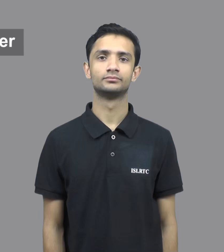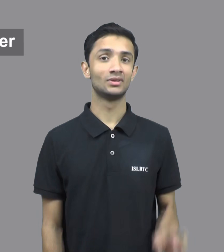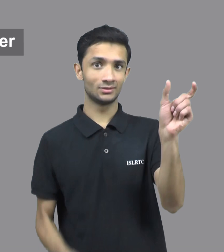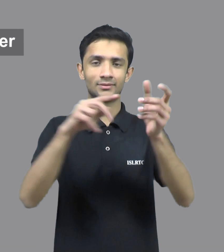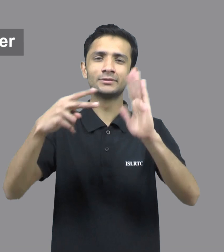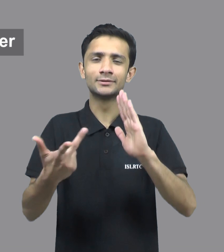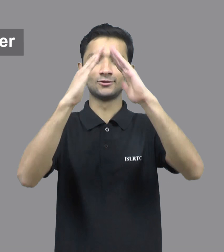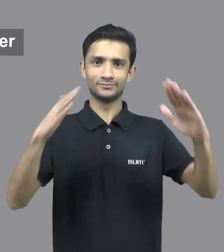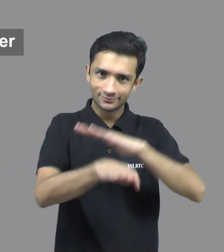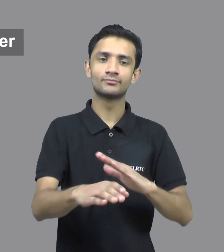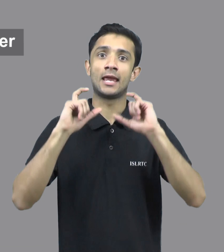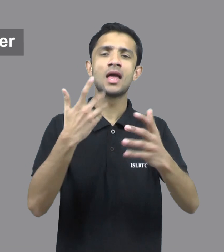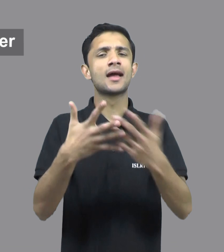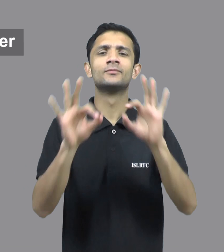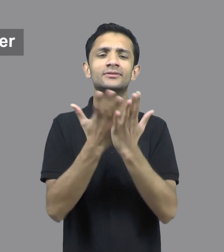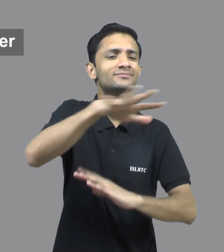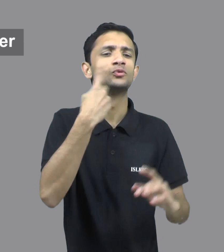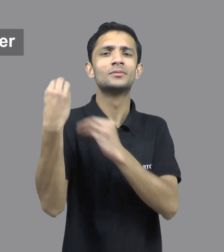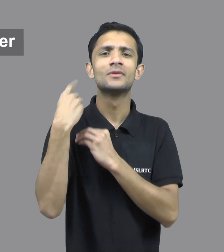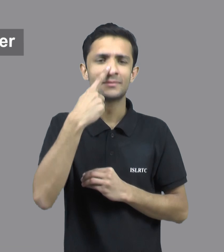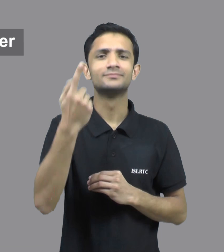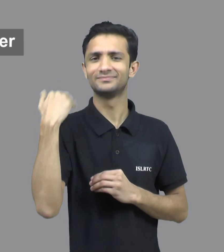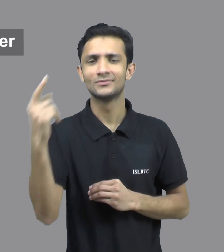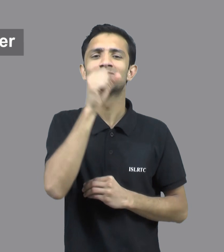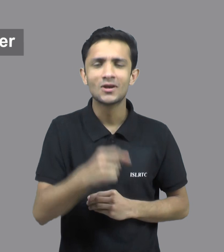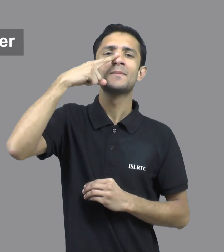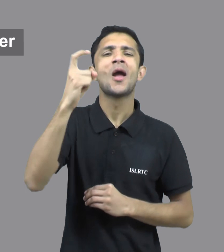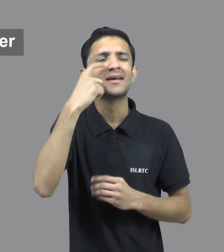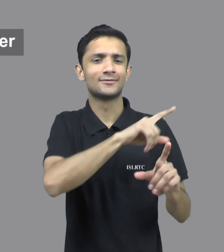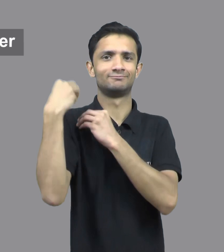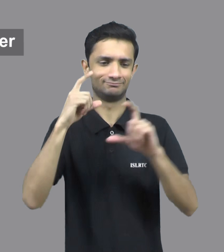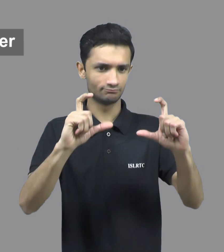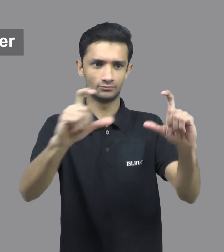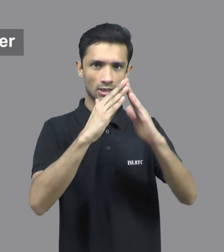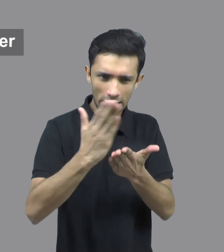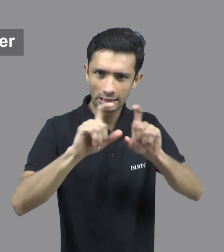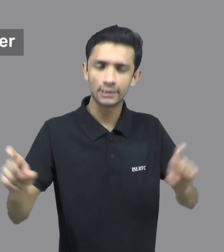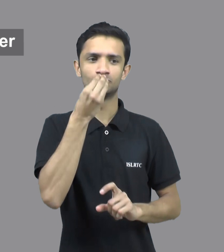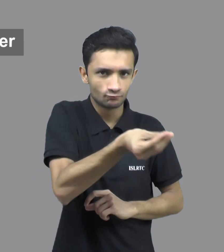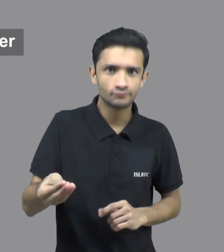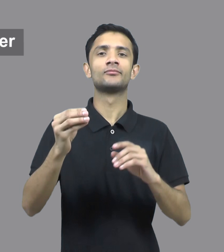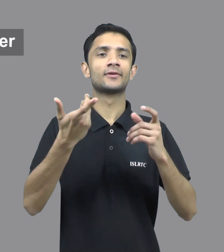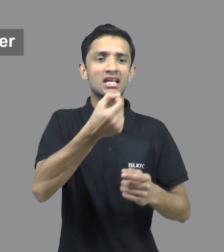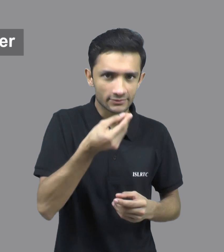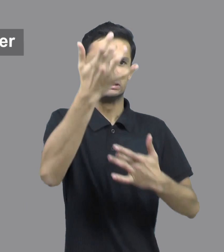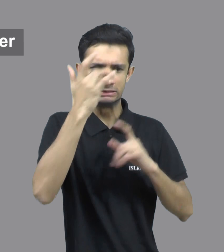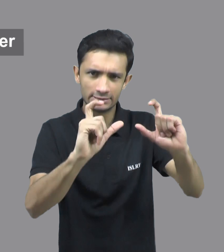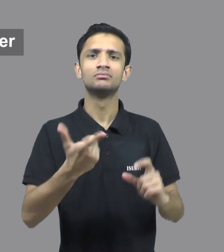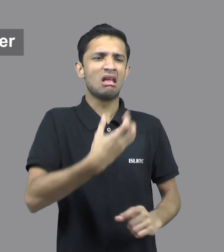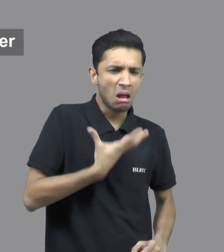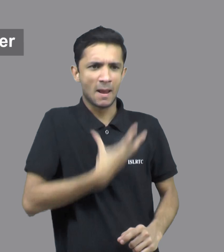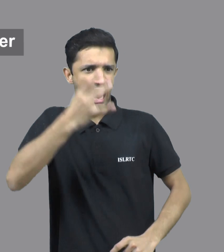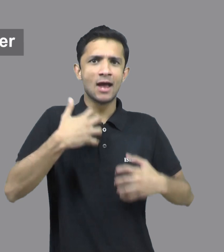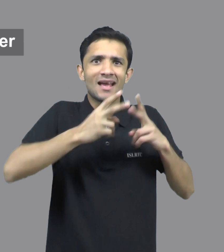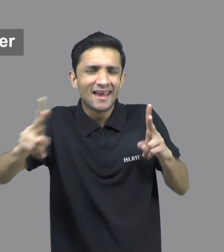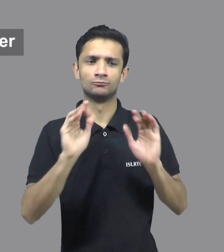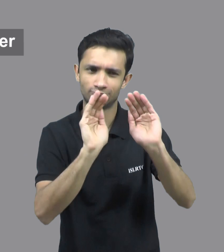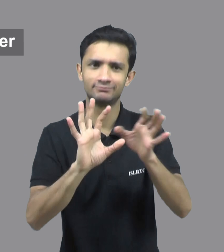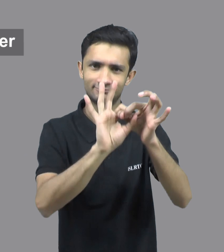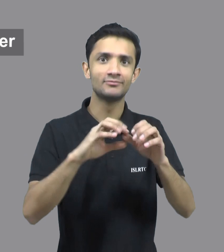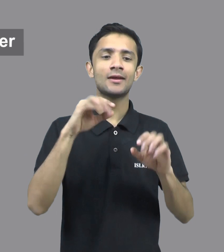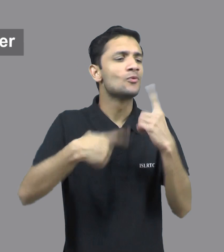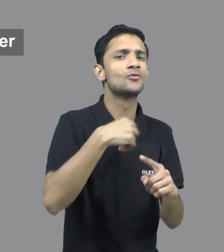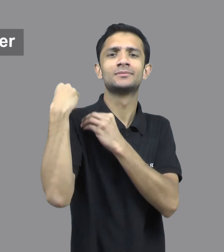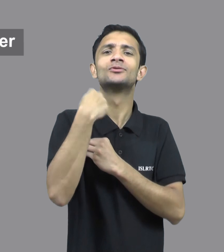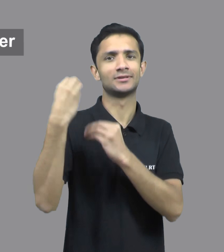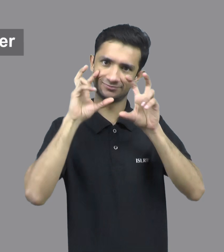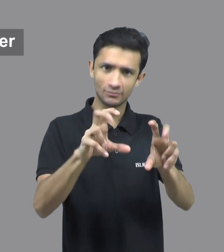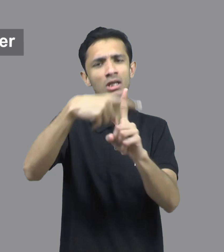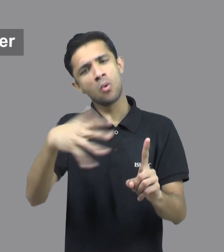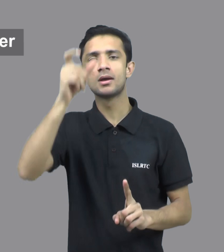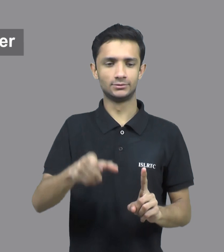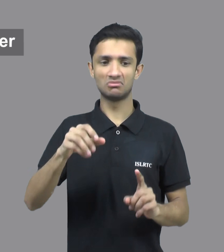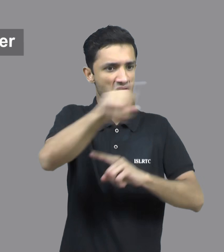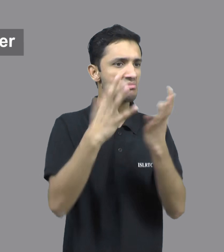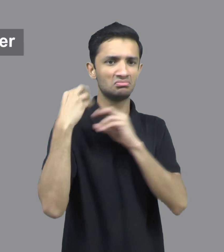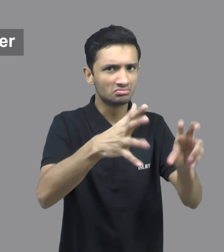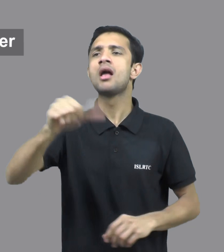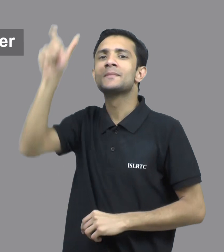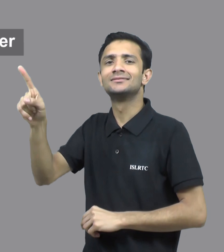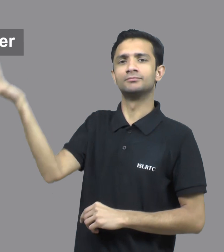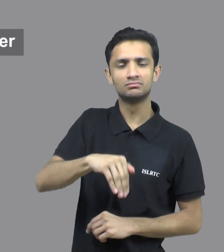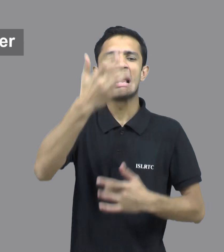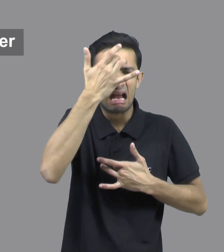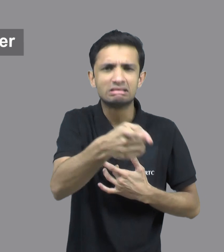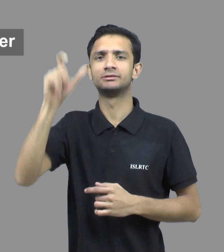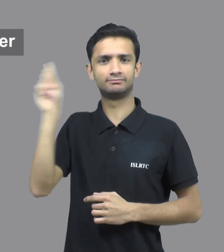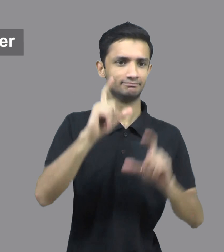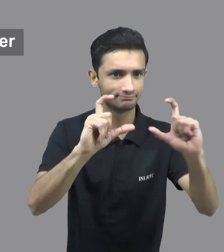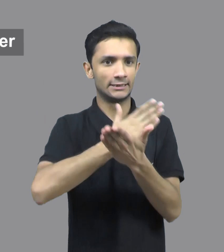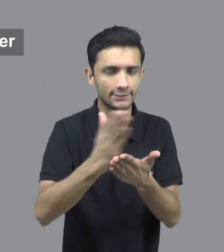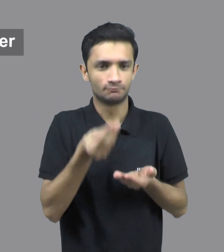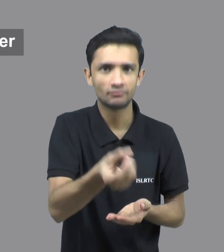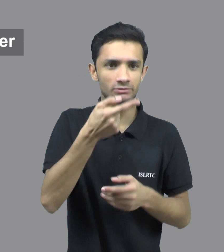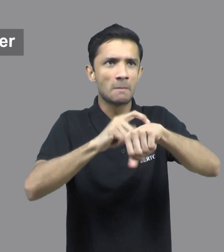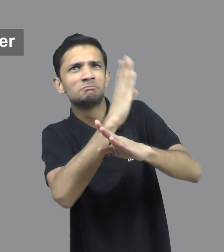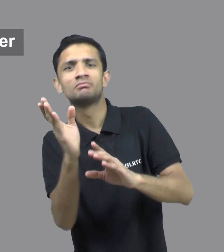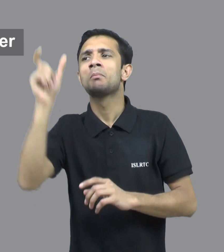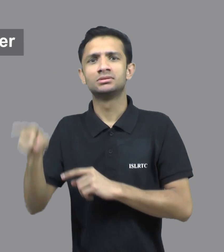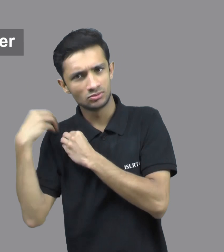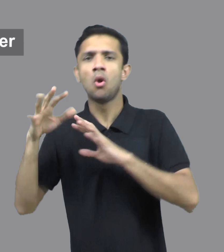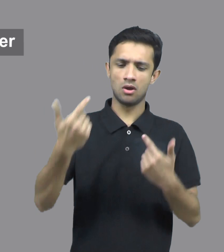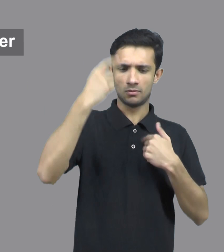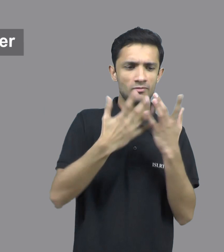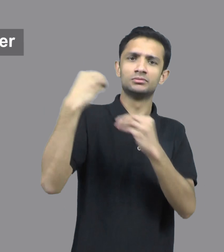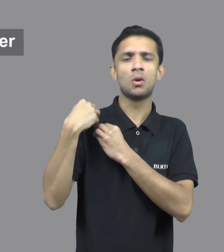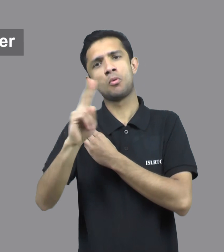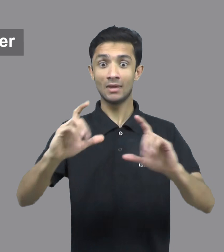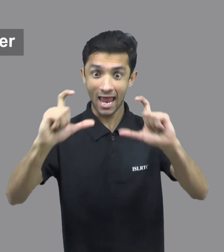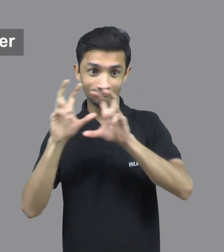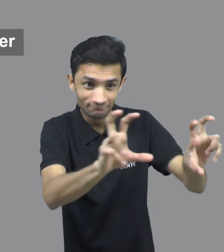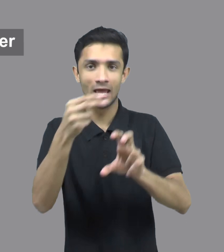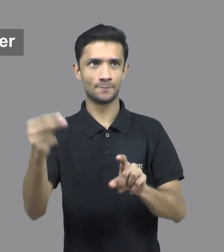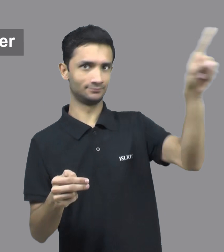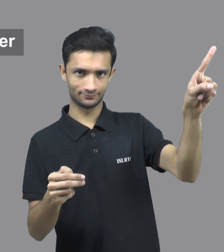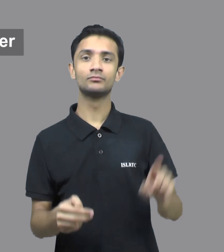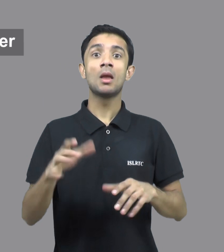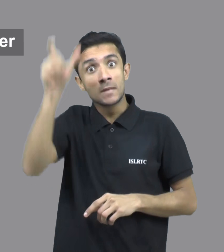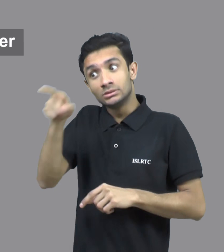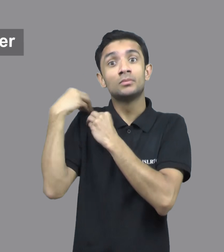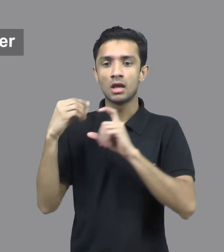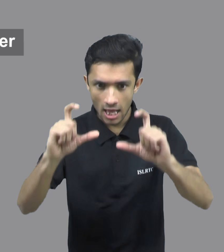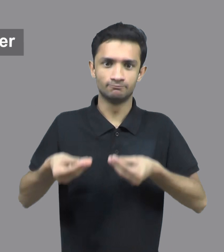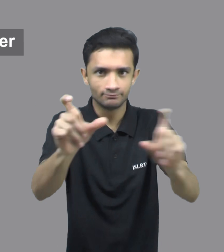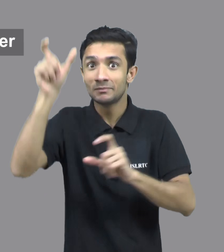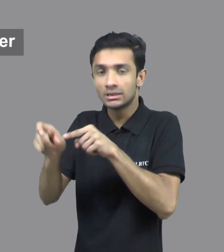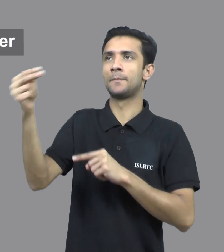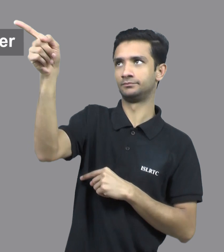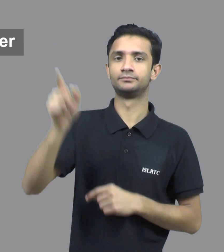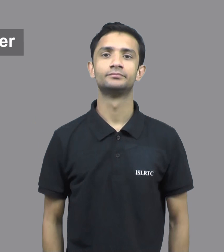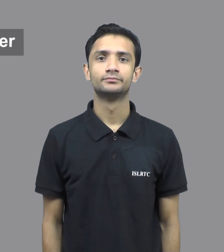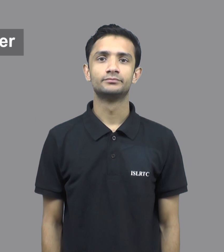Care Giving and Care Giver